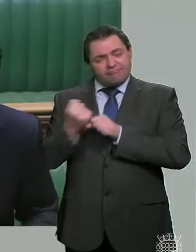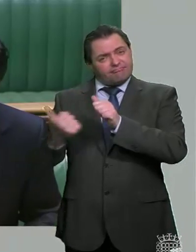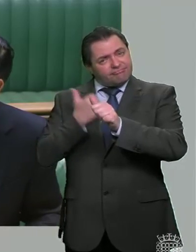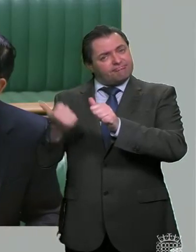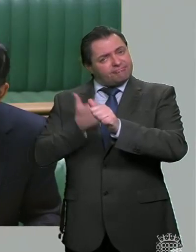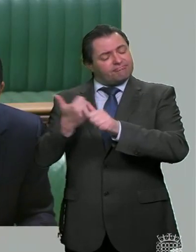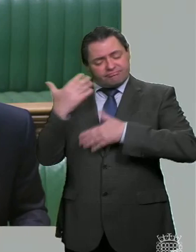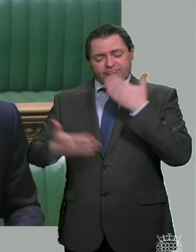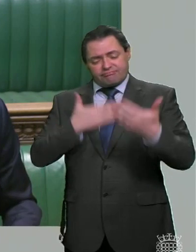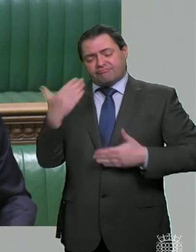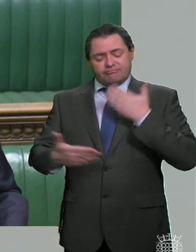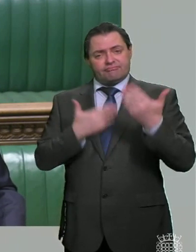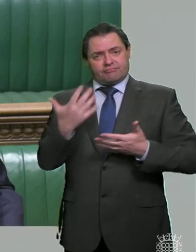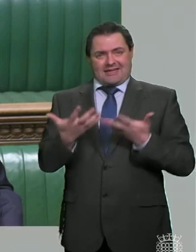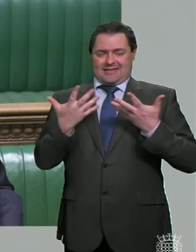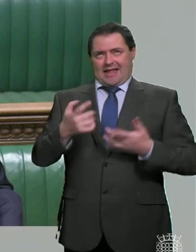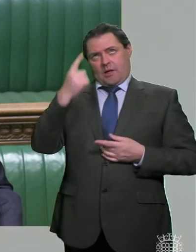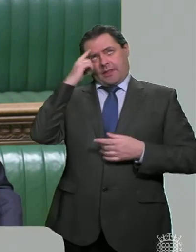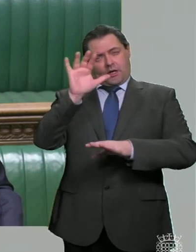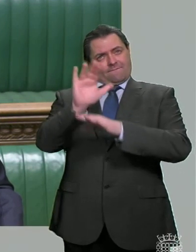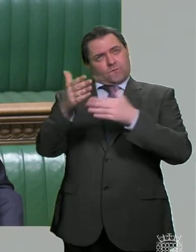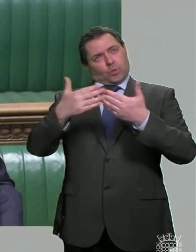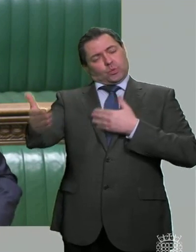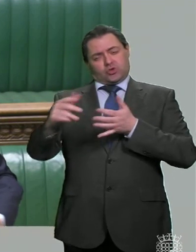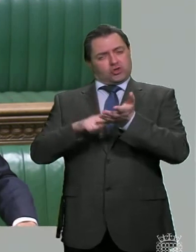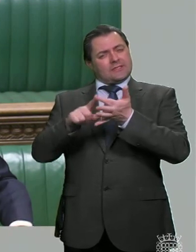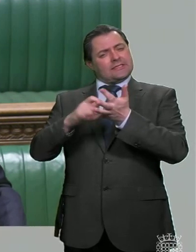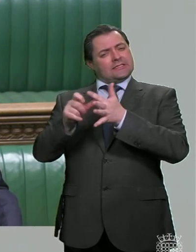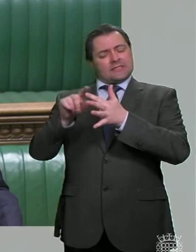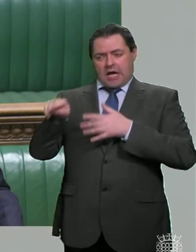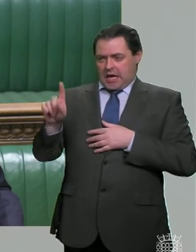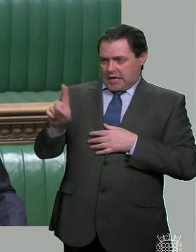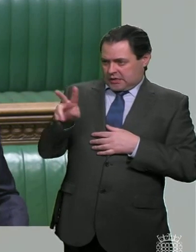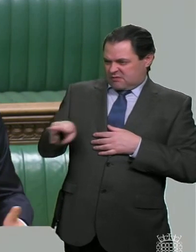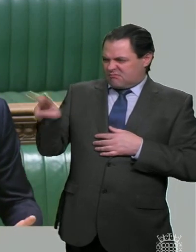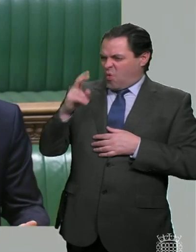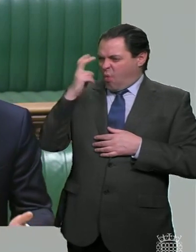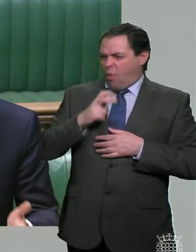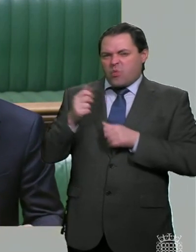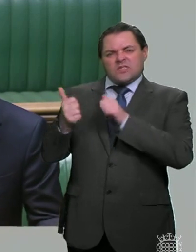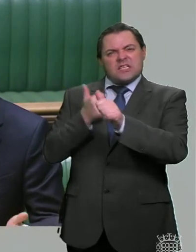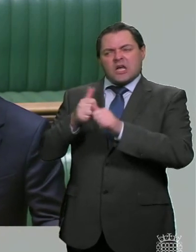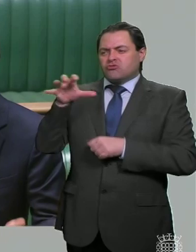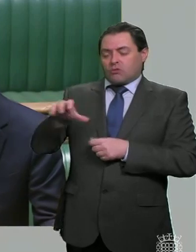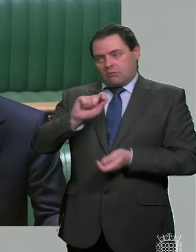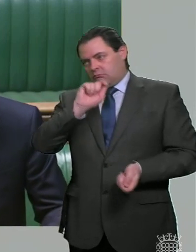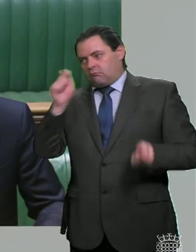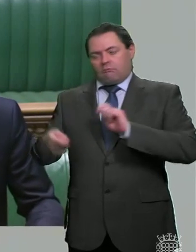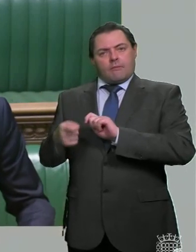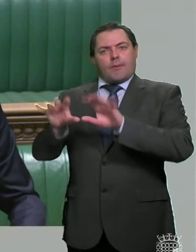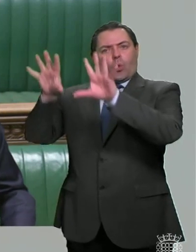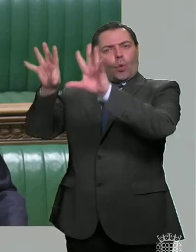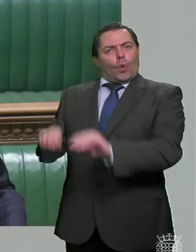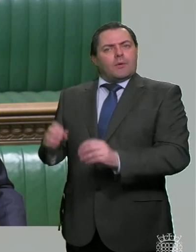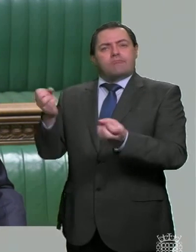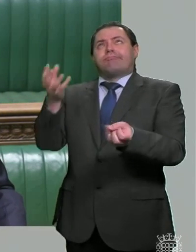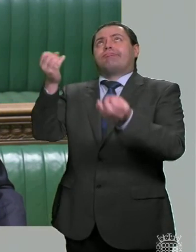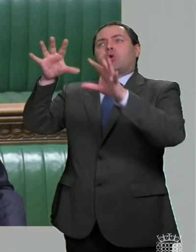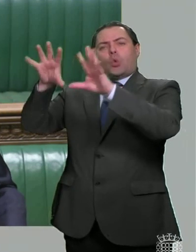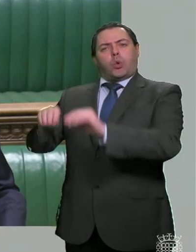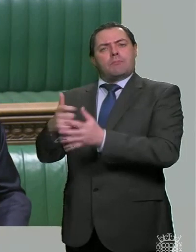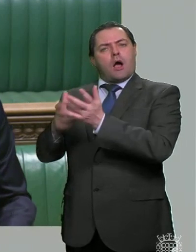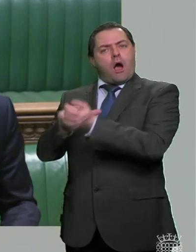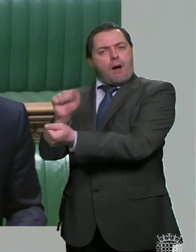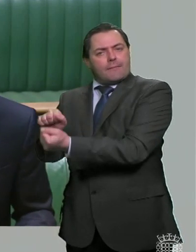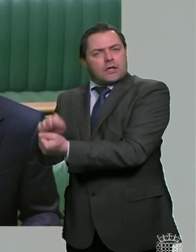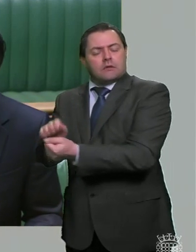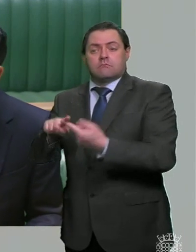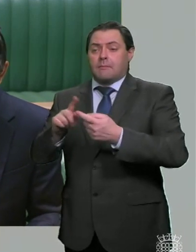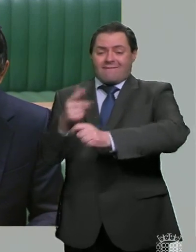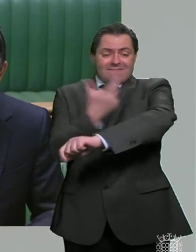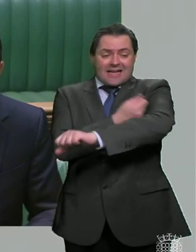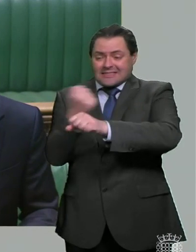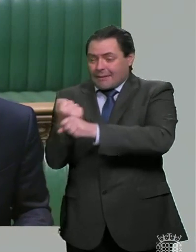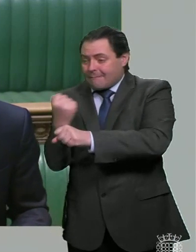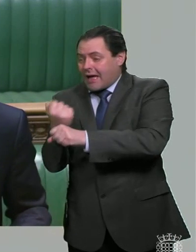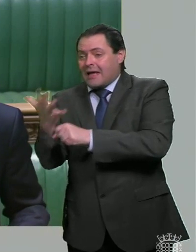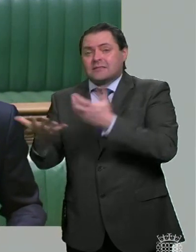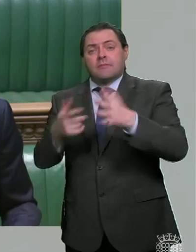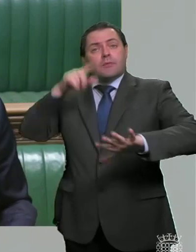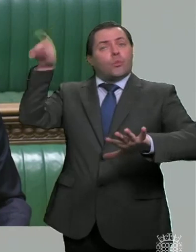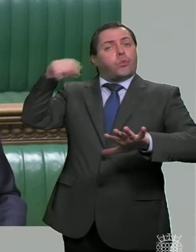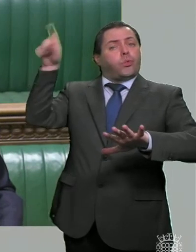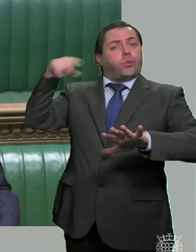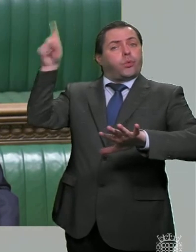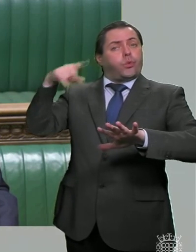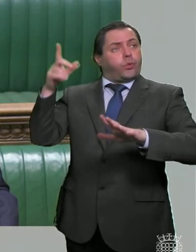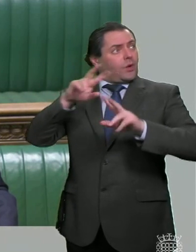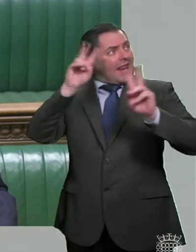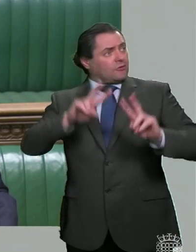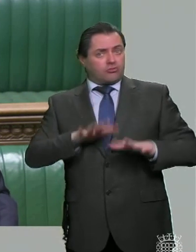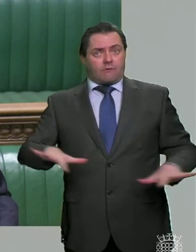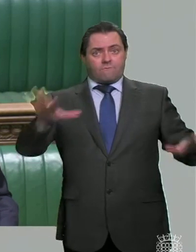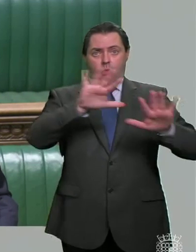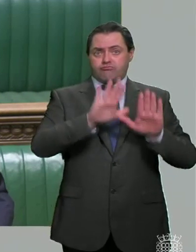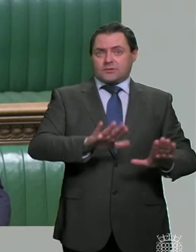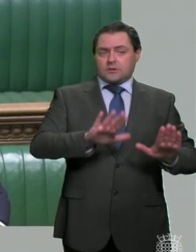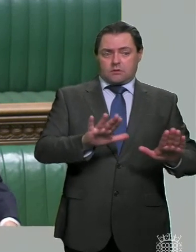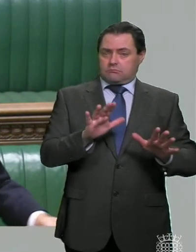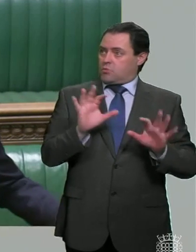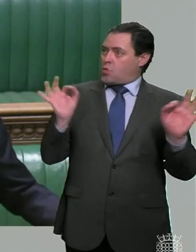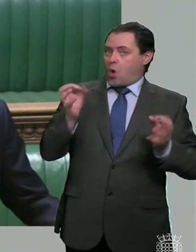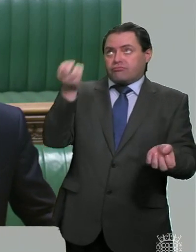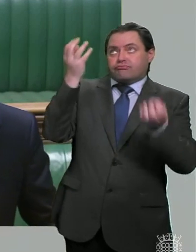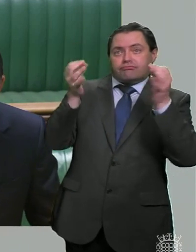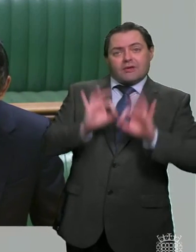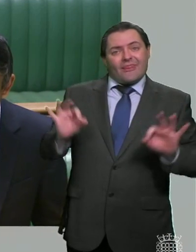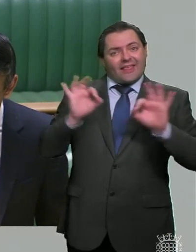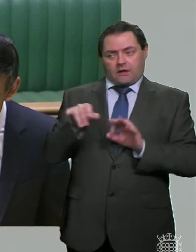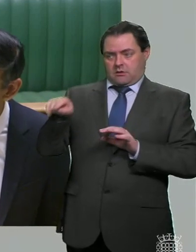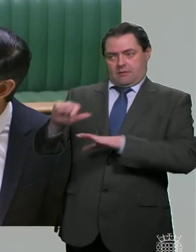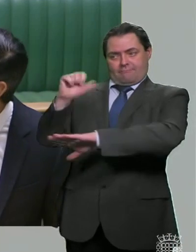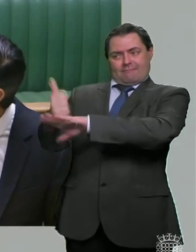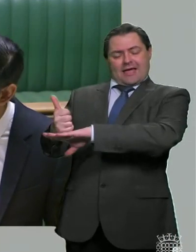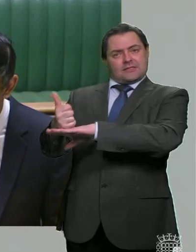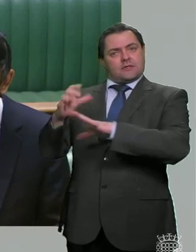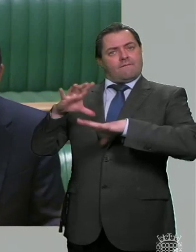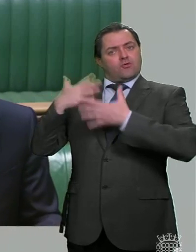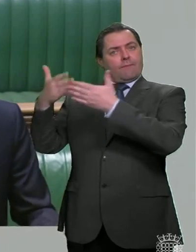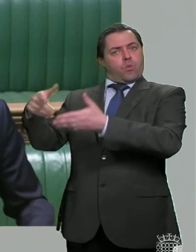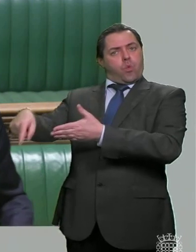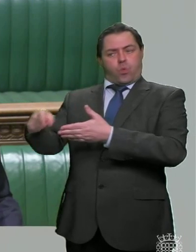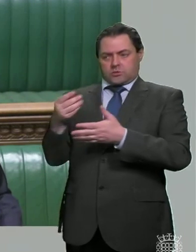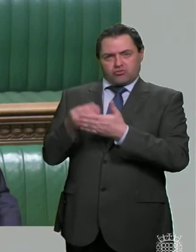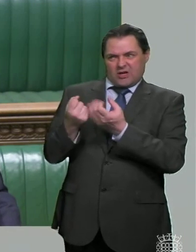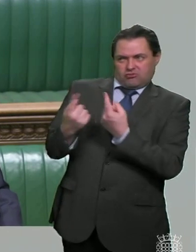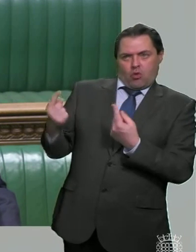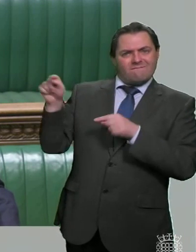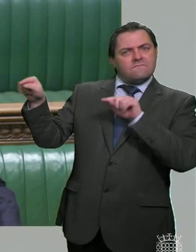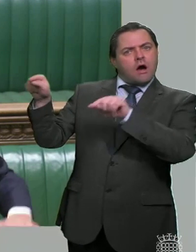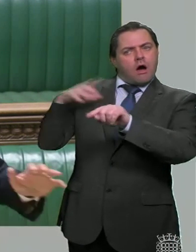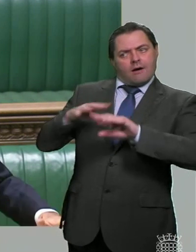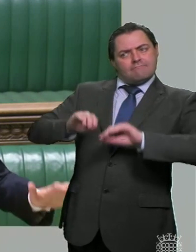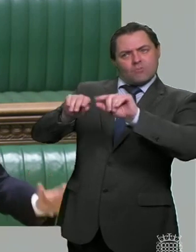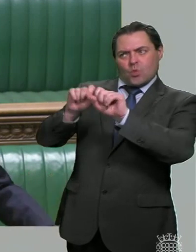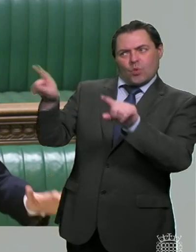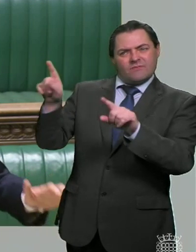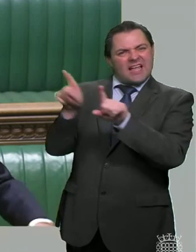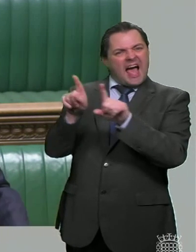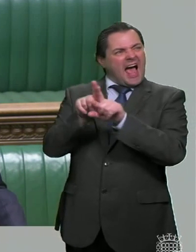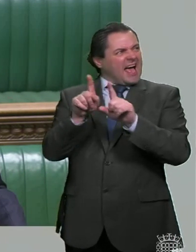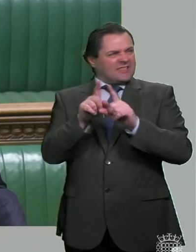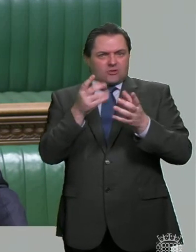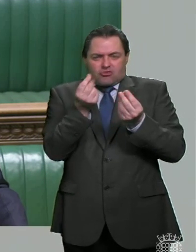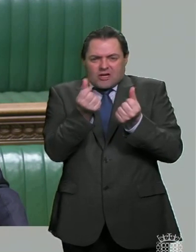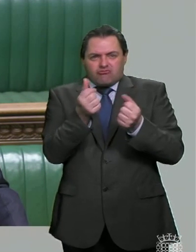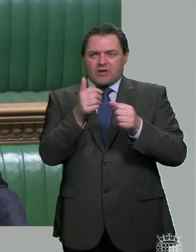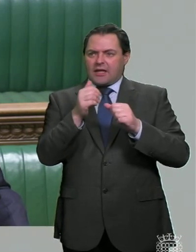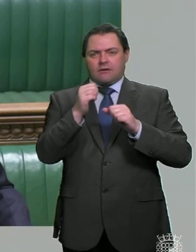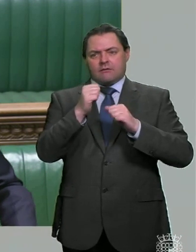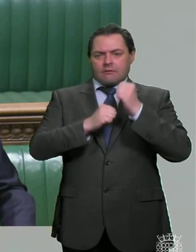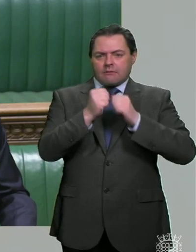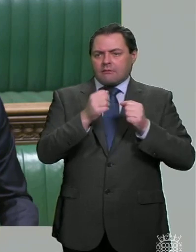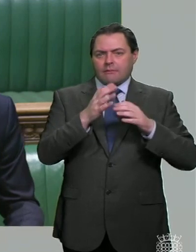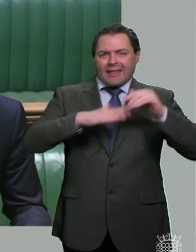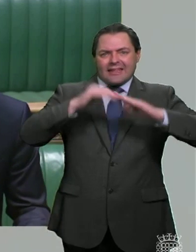Now, when I look to the future of Teesside, I see old industrial sites being used to capture and store carbon, vaccines being manufactured, offshore wind turbines creating clean energy for the rest of the country—all located within a freeport with a Treasury just down the road and a UK Infrastructure Bank only an hour away.